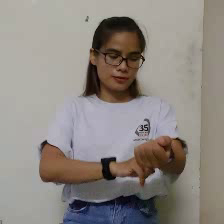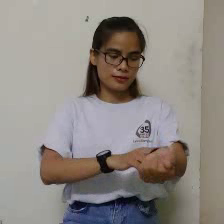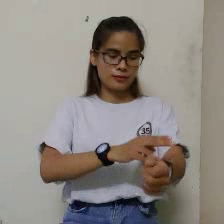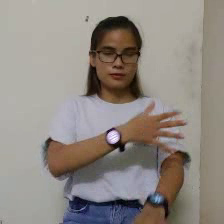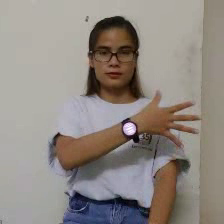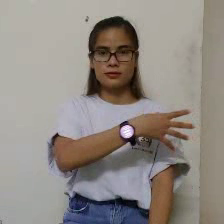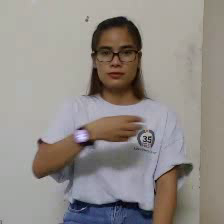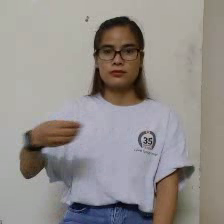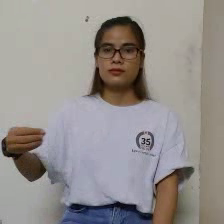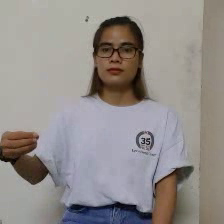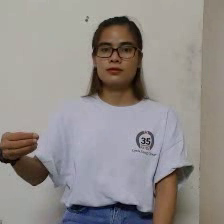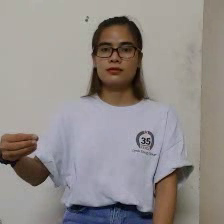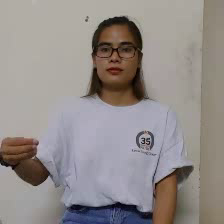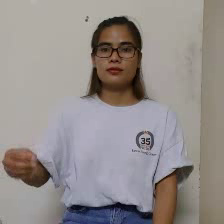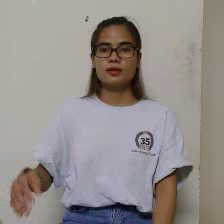Lây bệnh